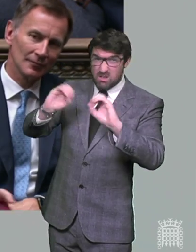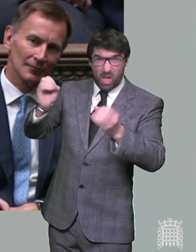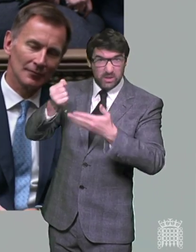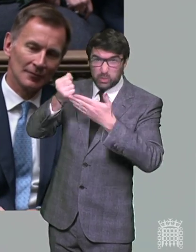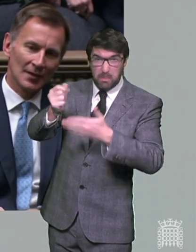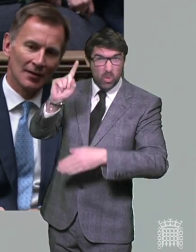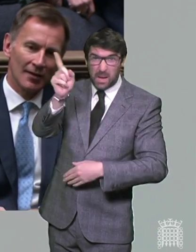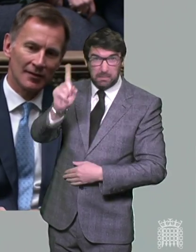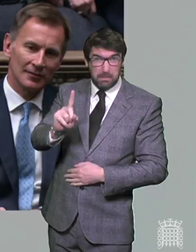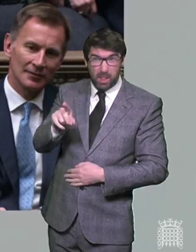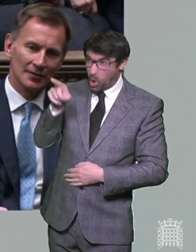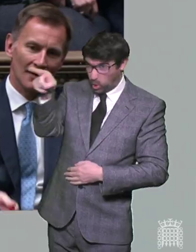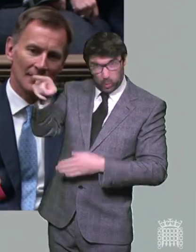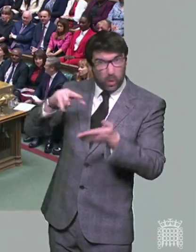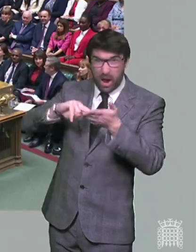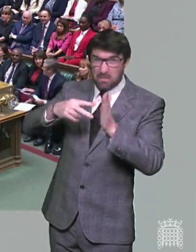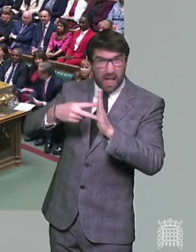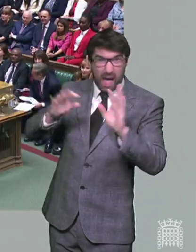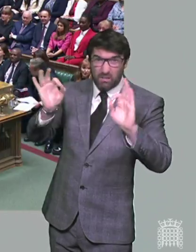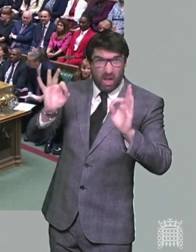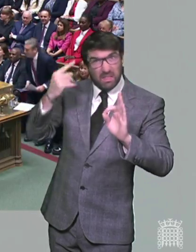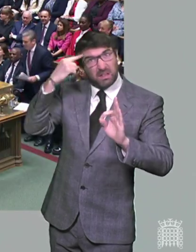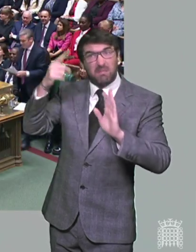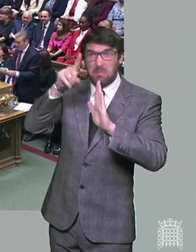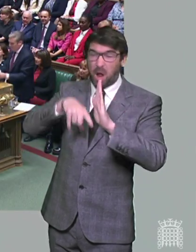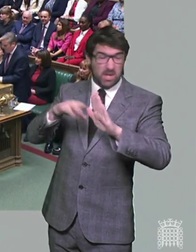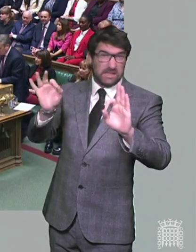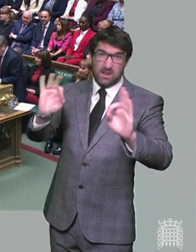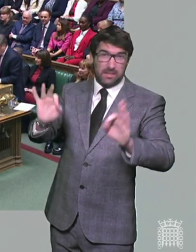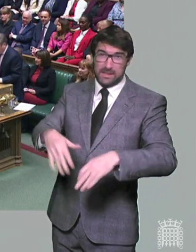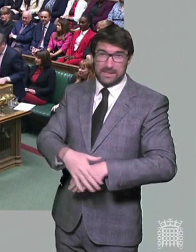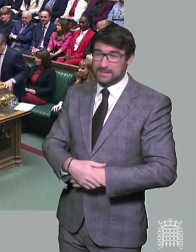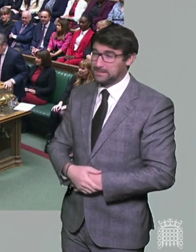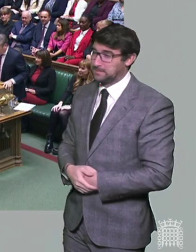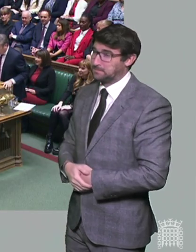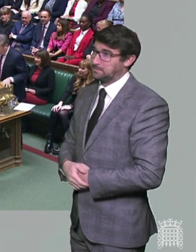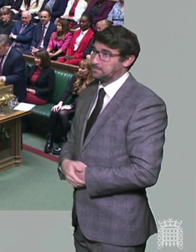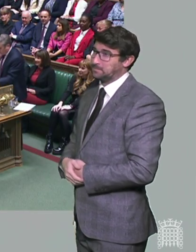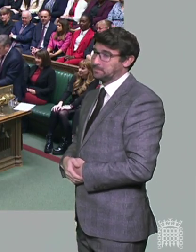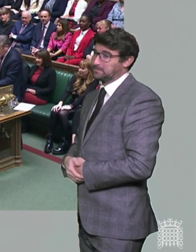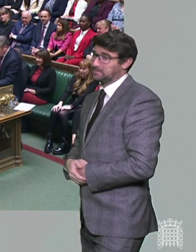He has got no plan.